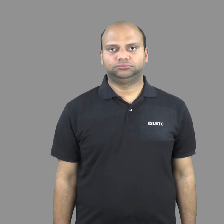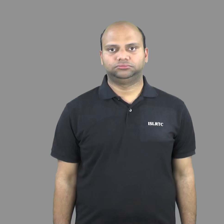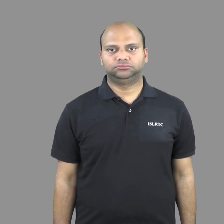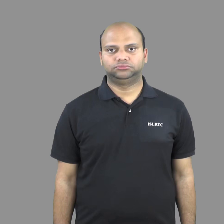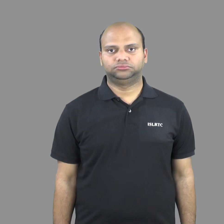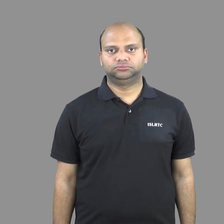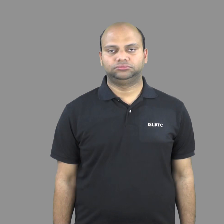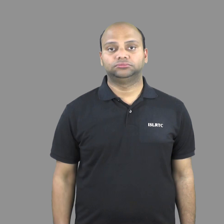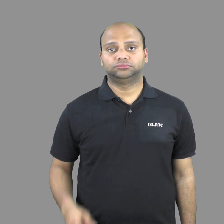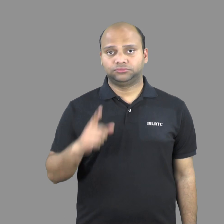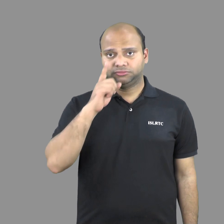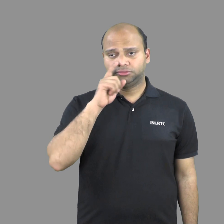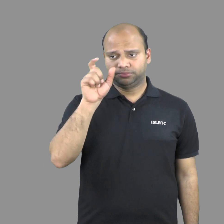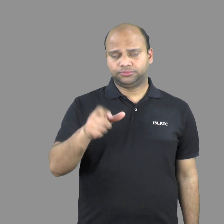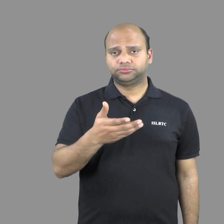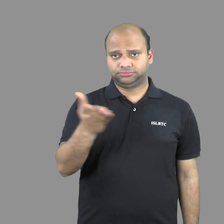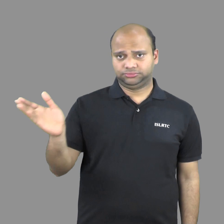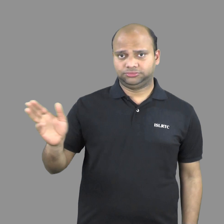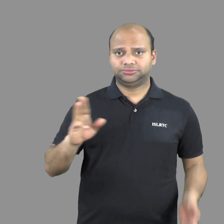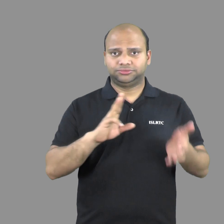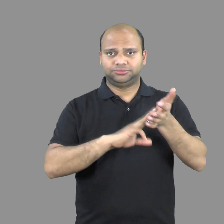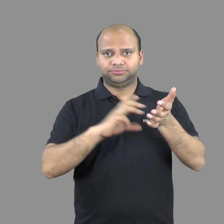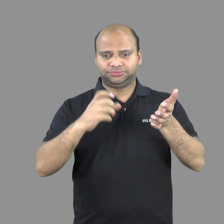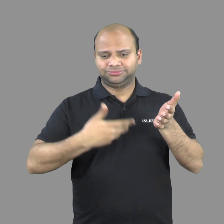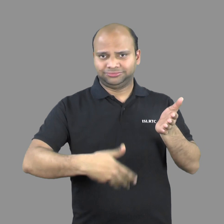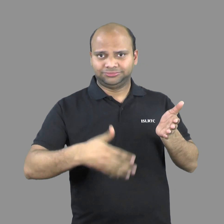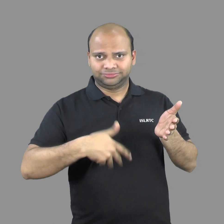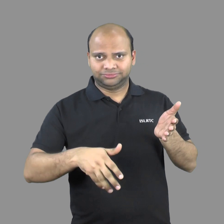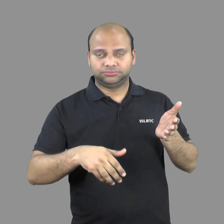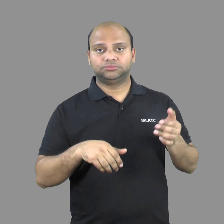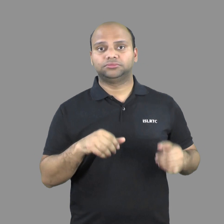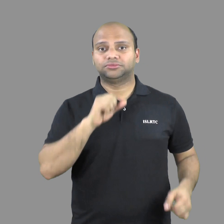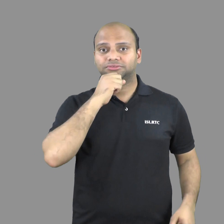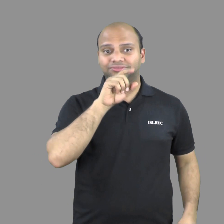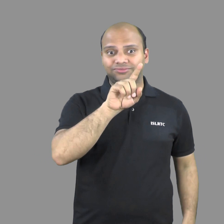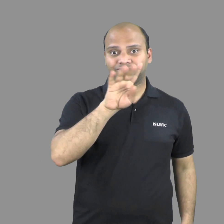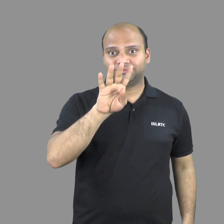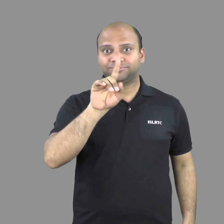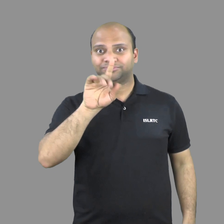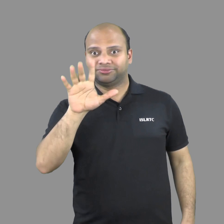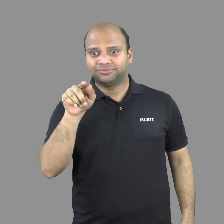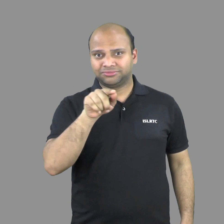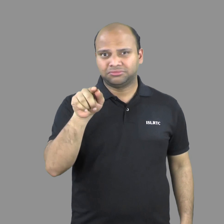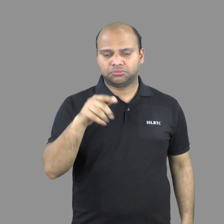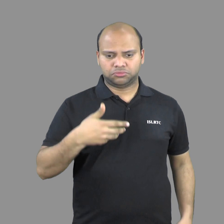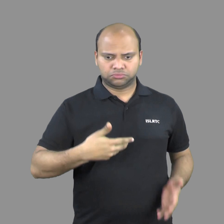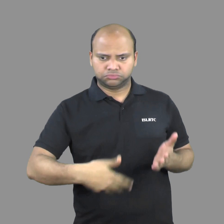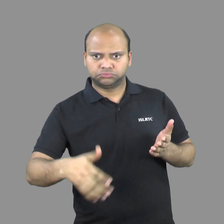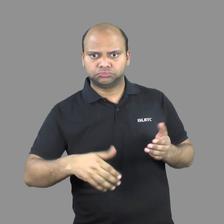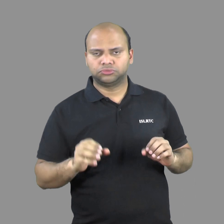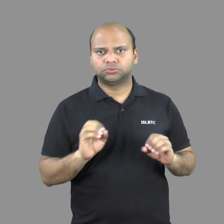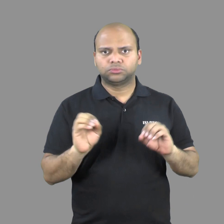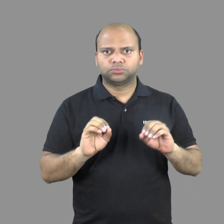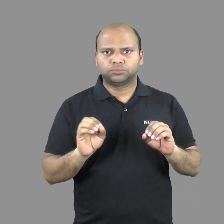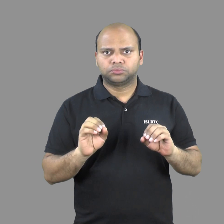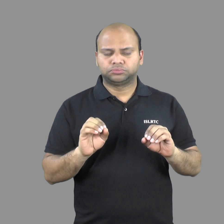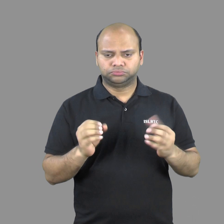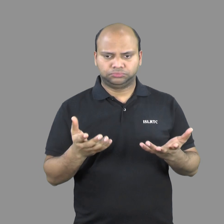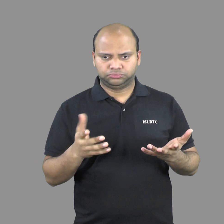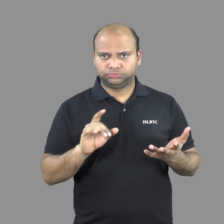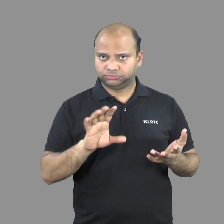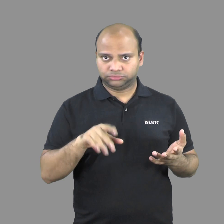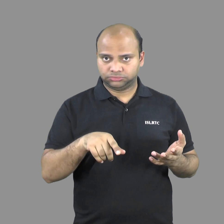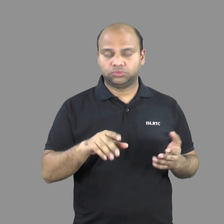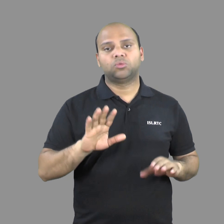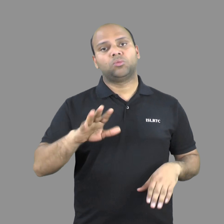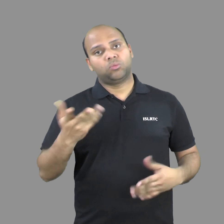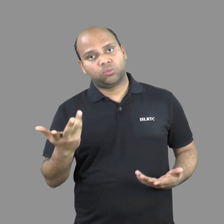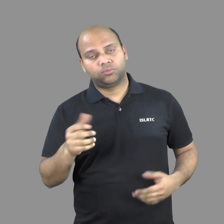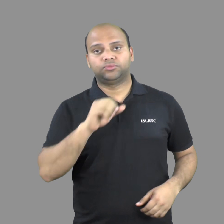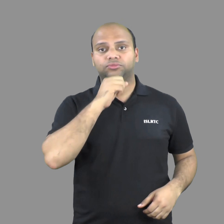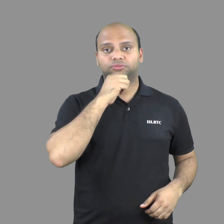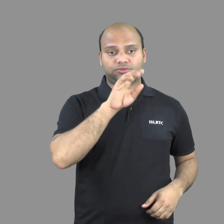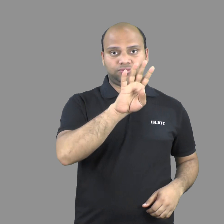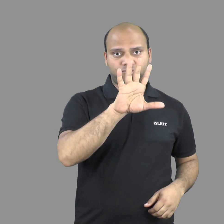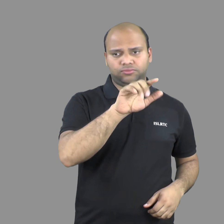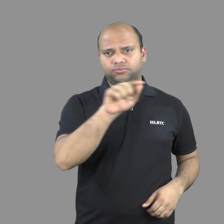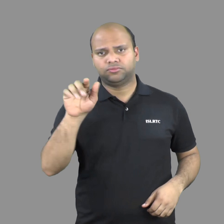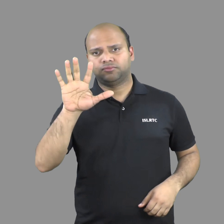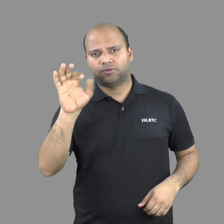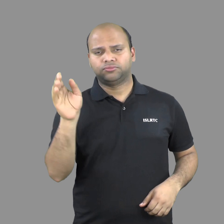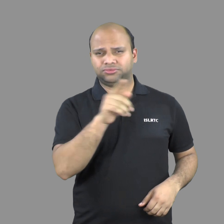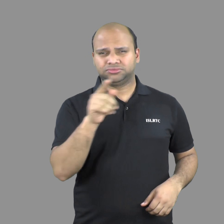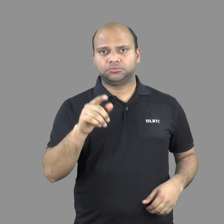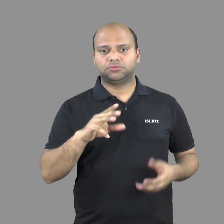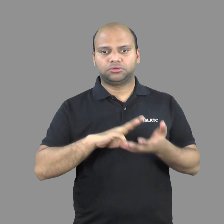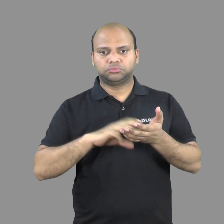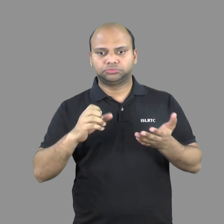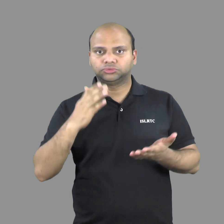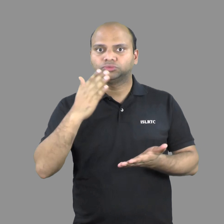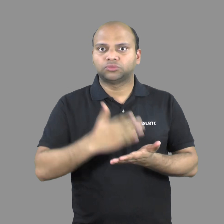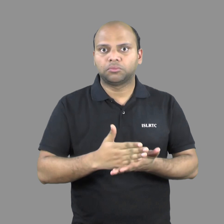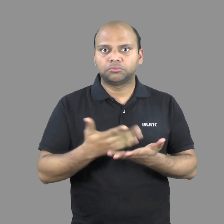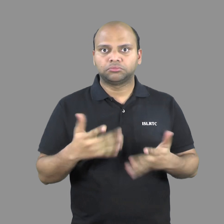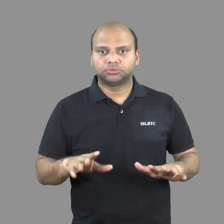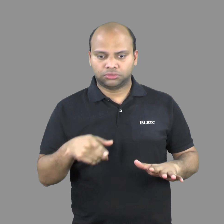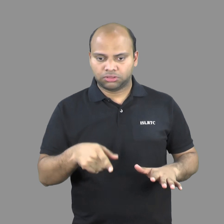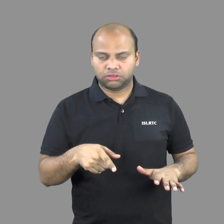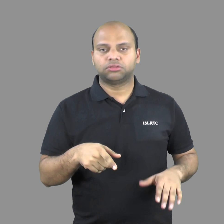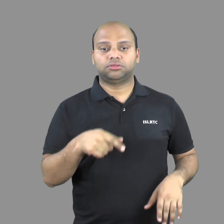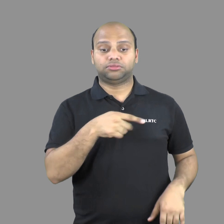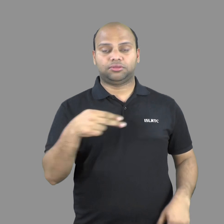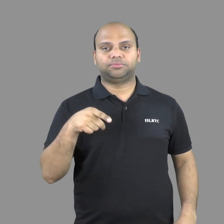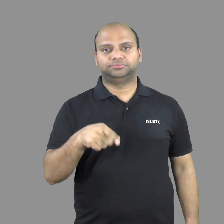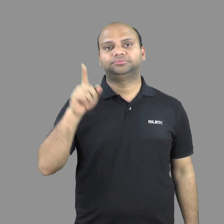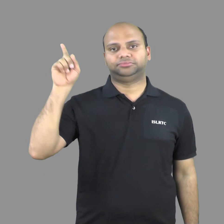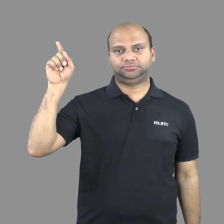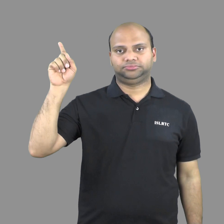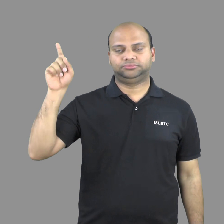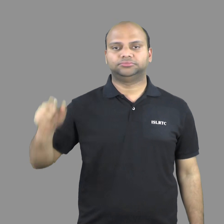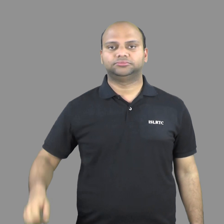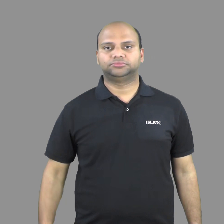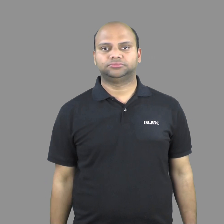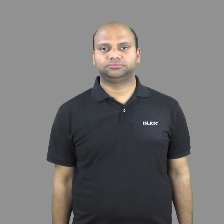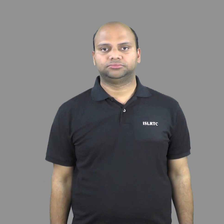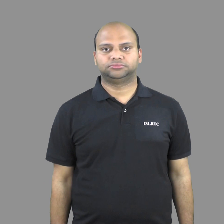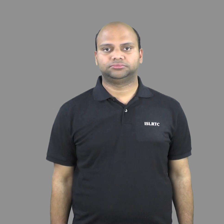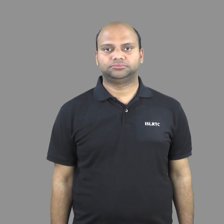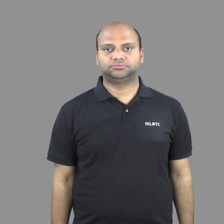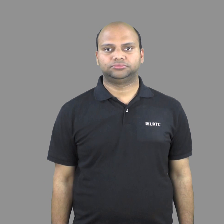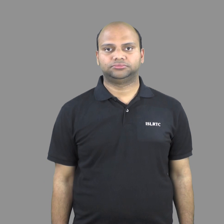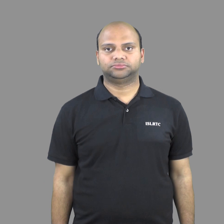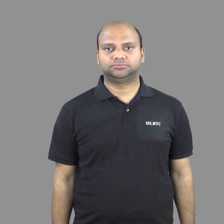Menopause